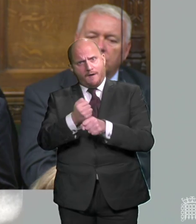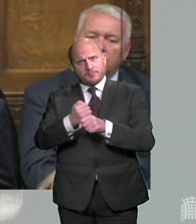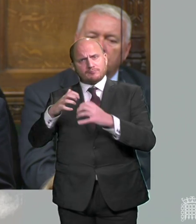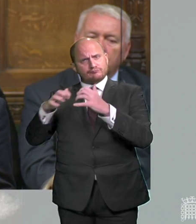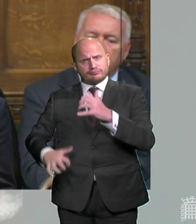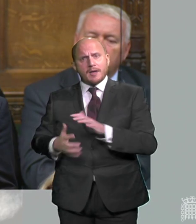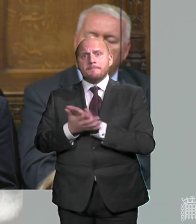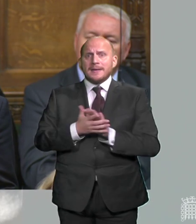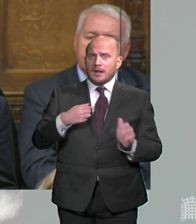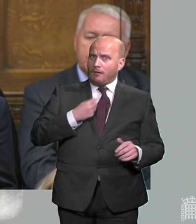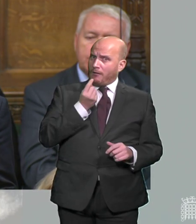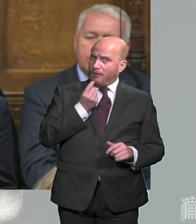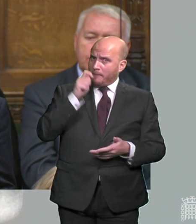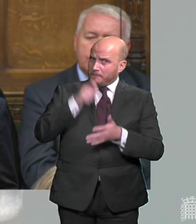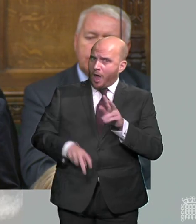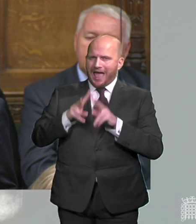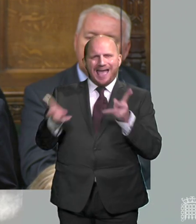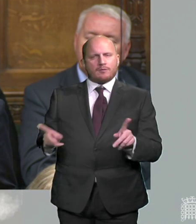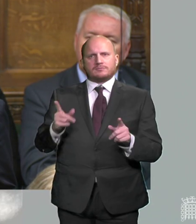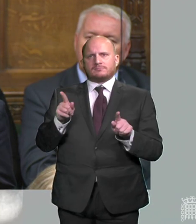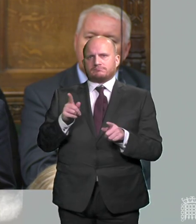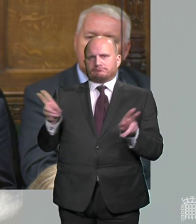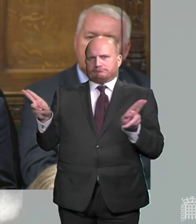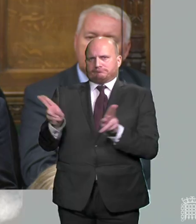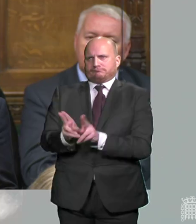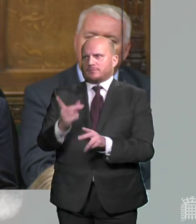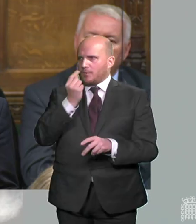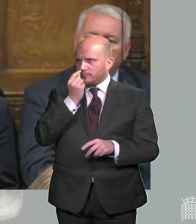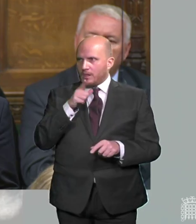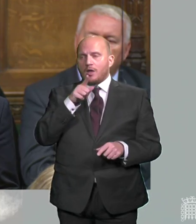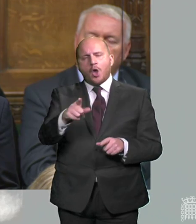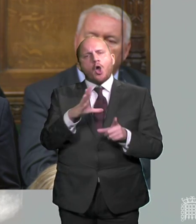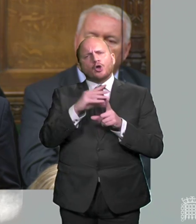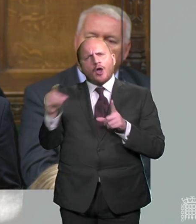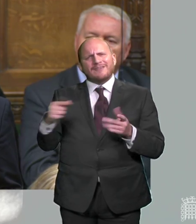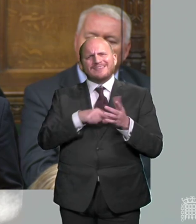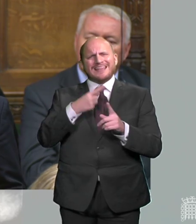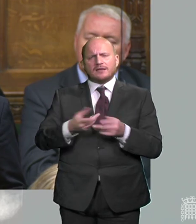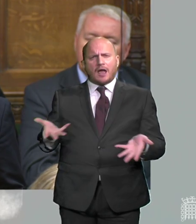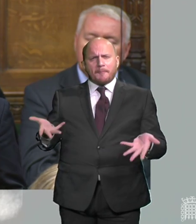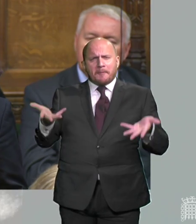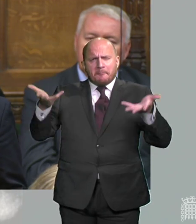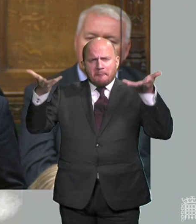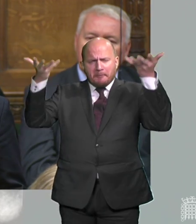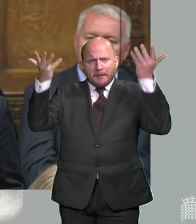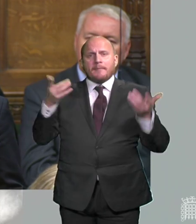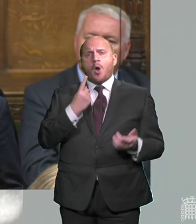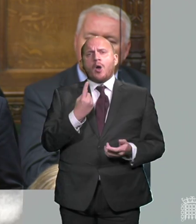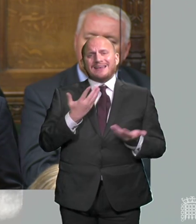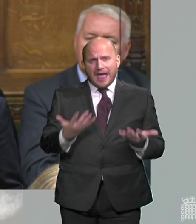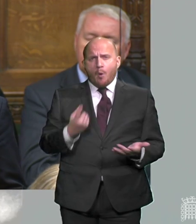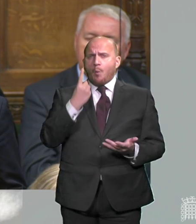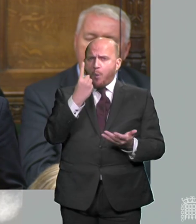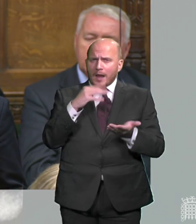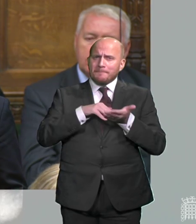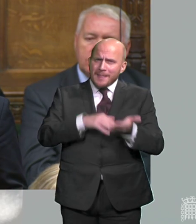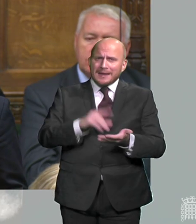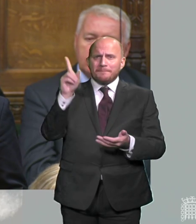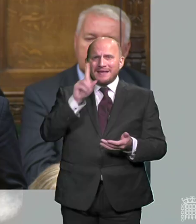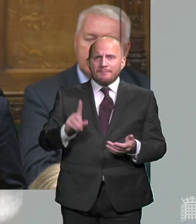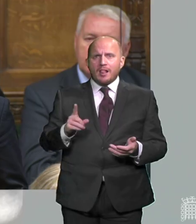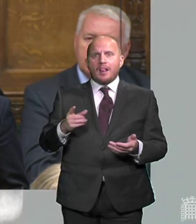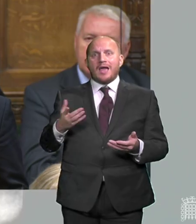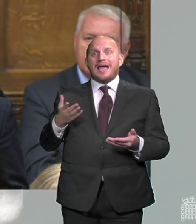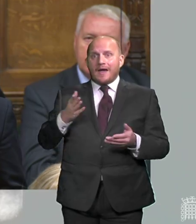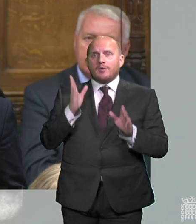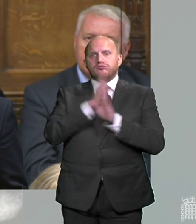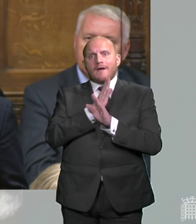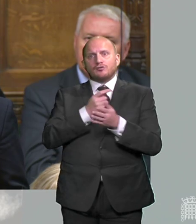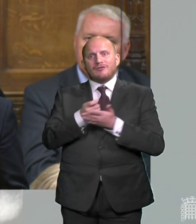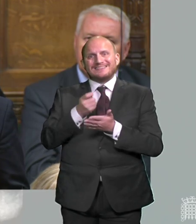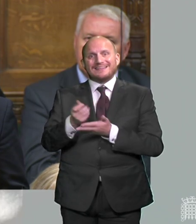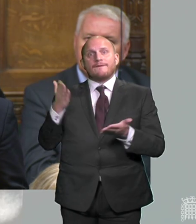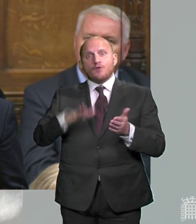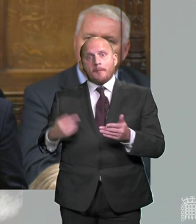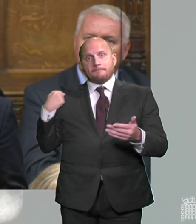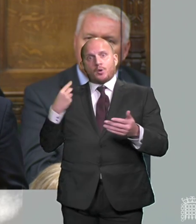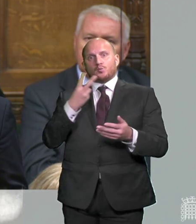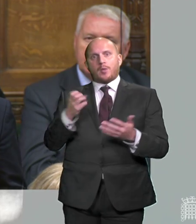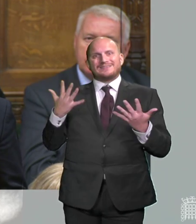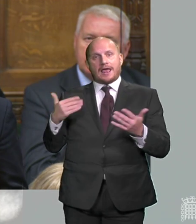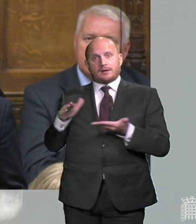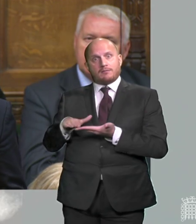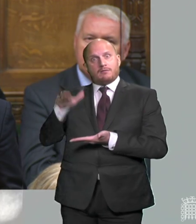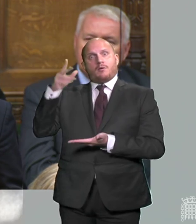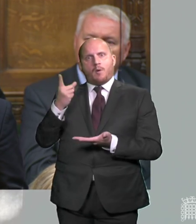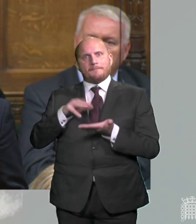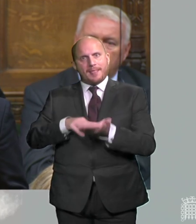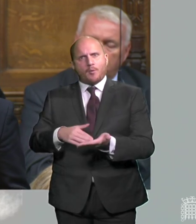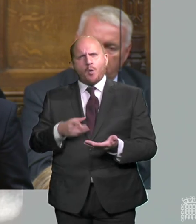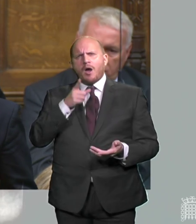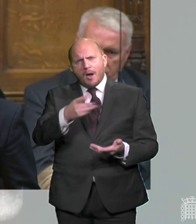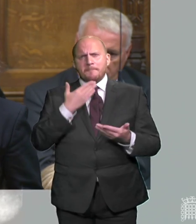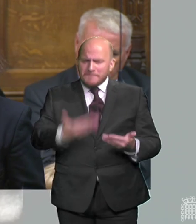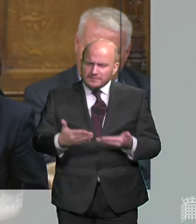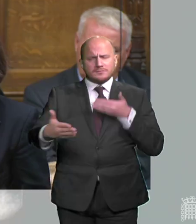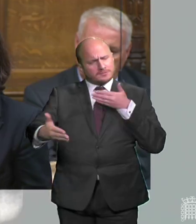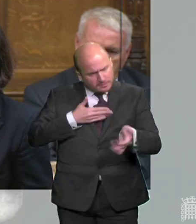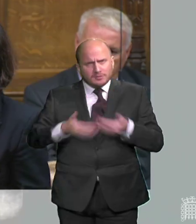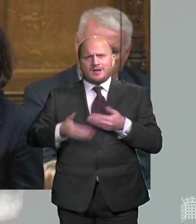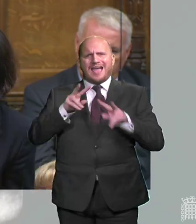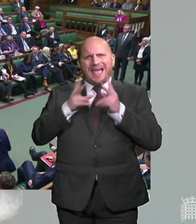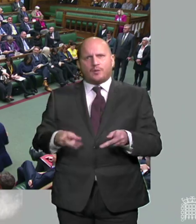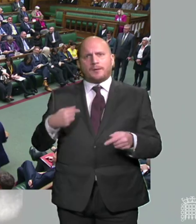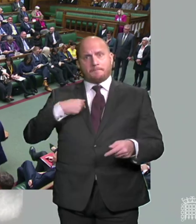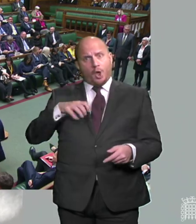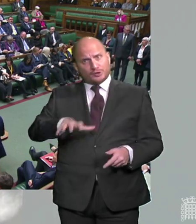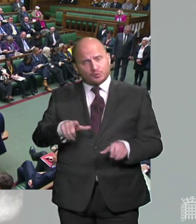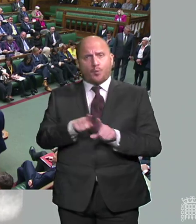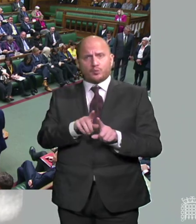With the cost of living skyrocketing, Tory tax rises through the roof, and an extra 1 million people in the private rented sector since 2010, will the Government get a grip and tackle housing in my constituency and across the country?